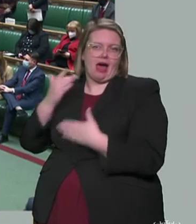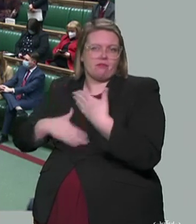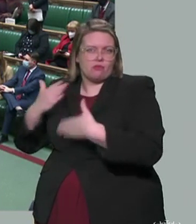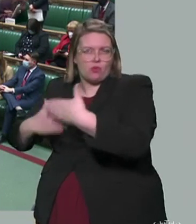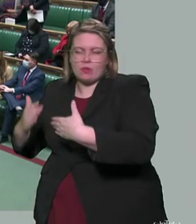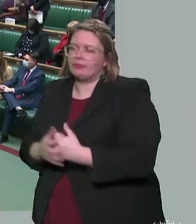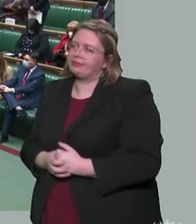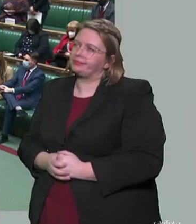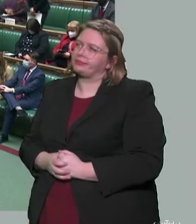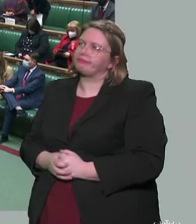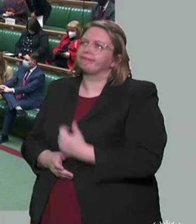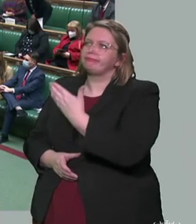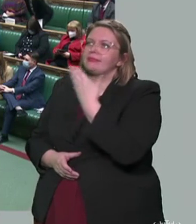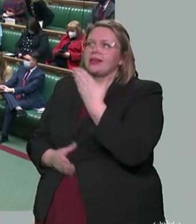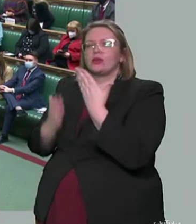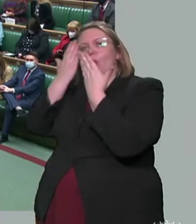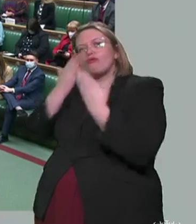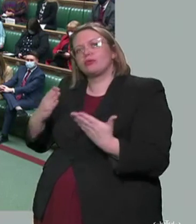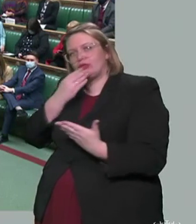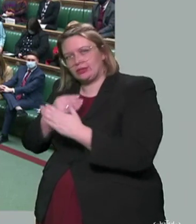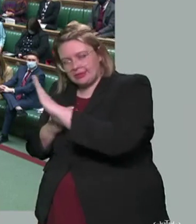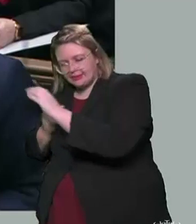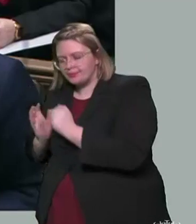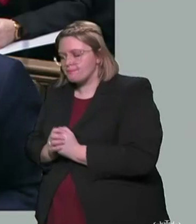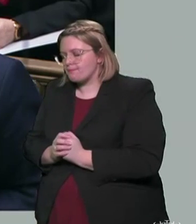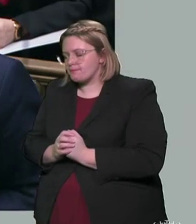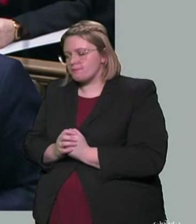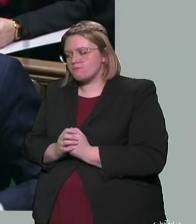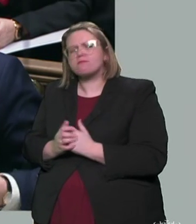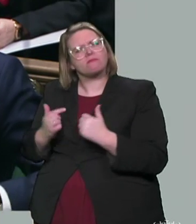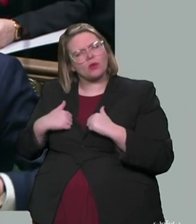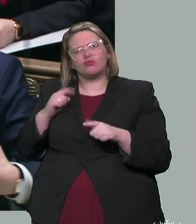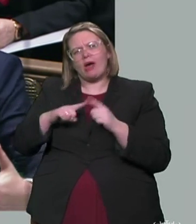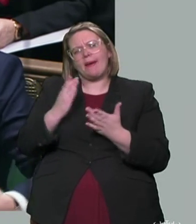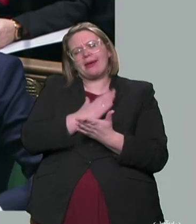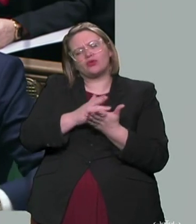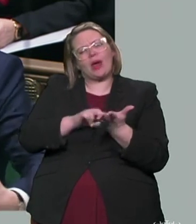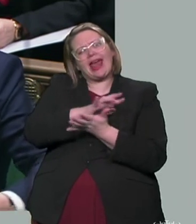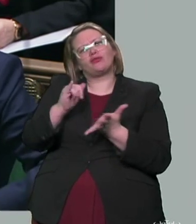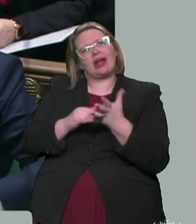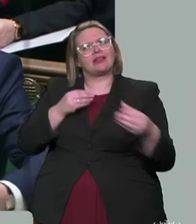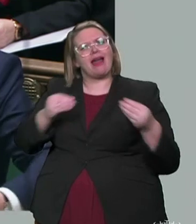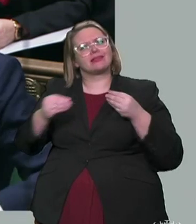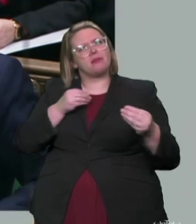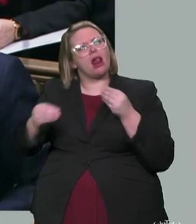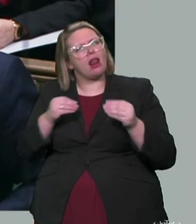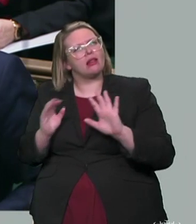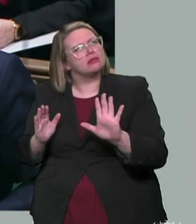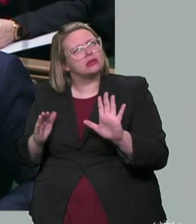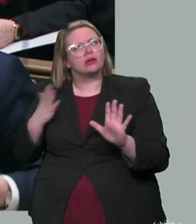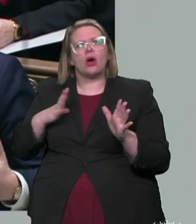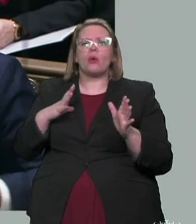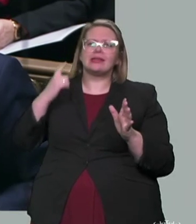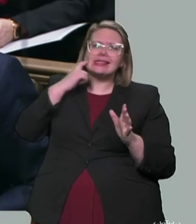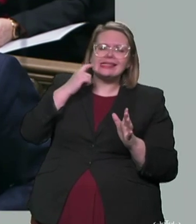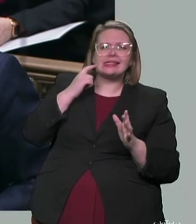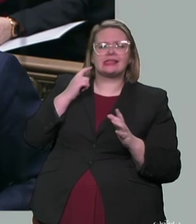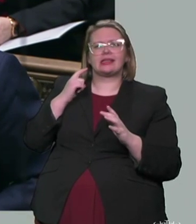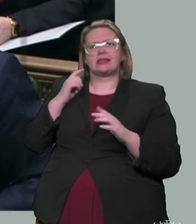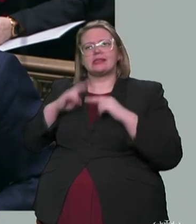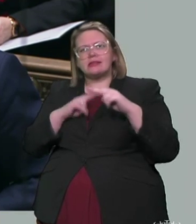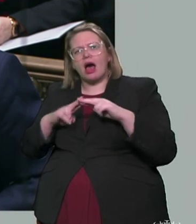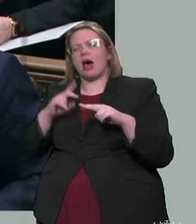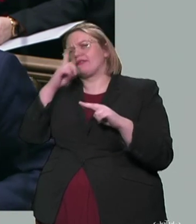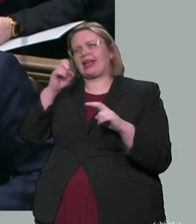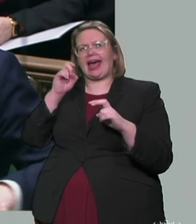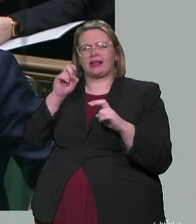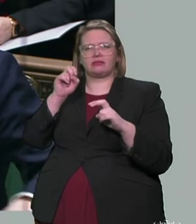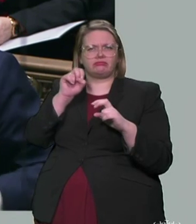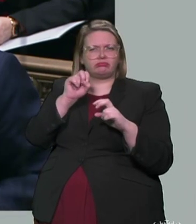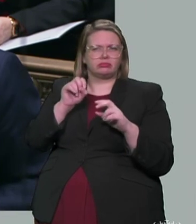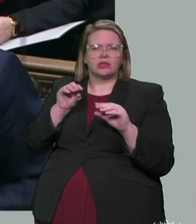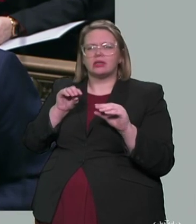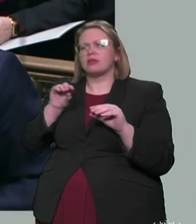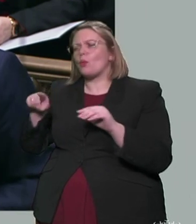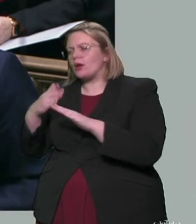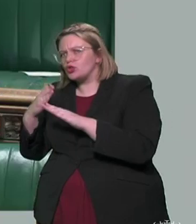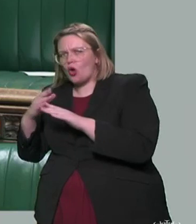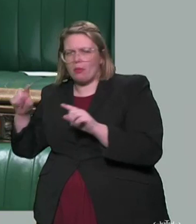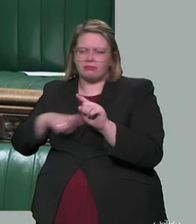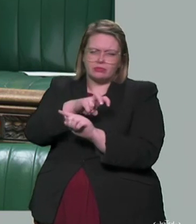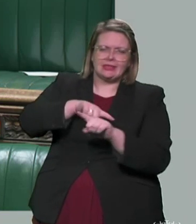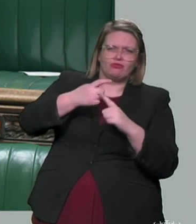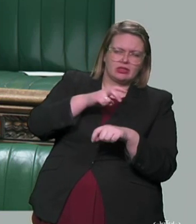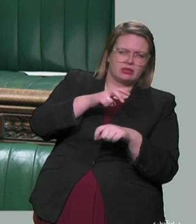We are doing everything we can to ensure flexibility in the NHS so that staff can move more easily, by electronic passes and so on, from one place to another.